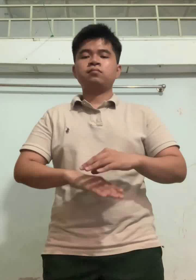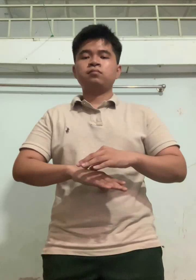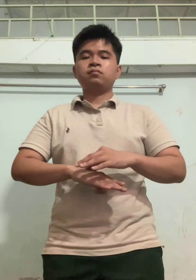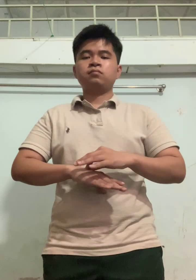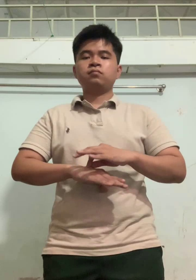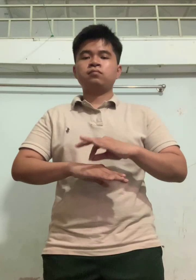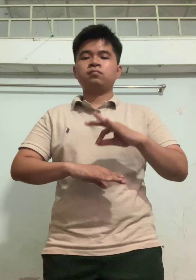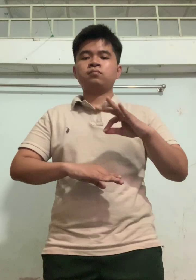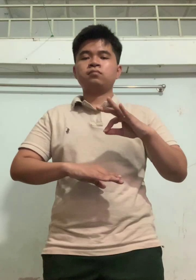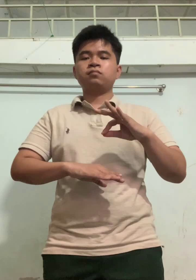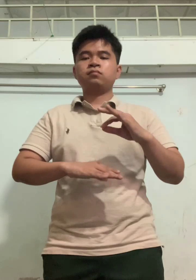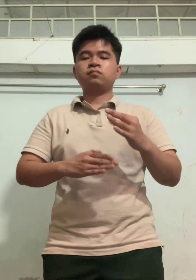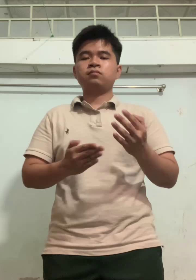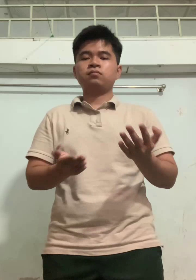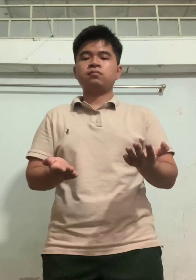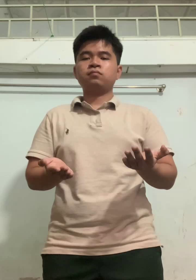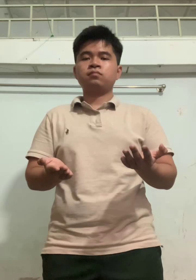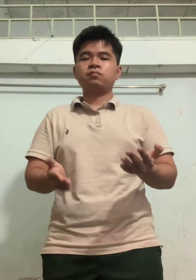tuan nay